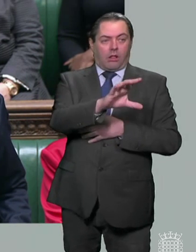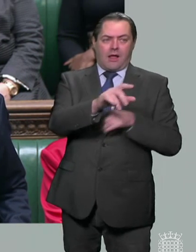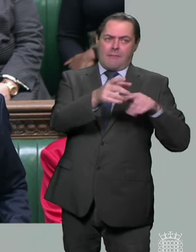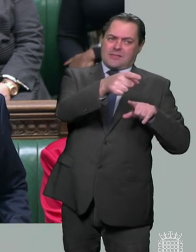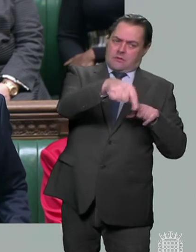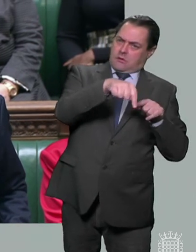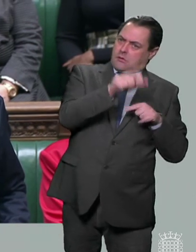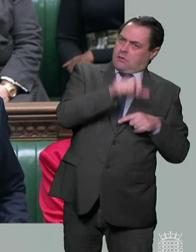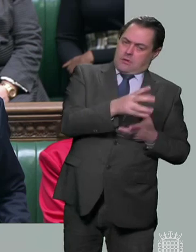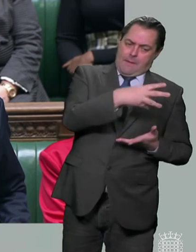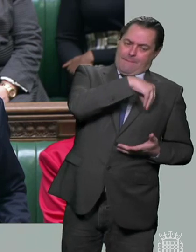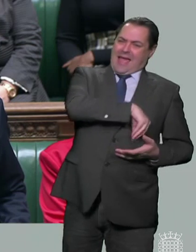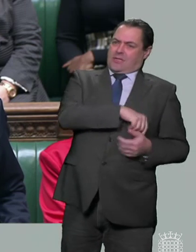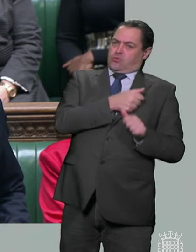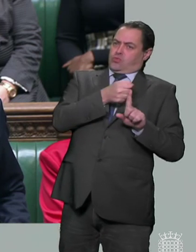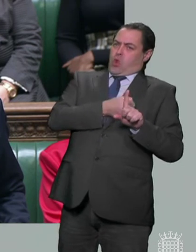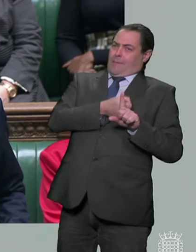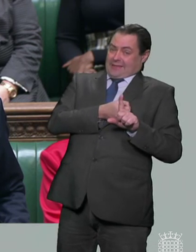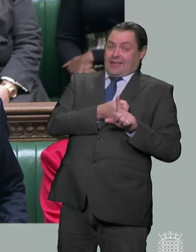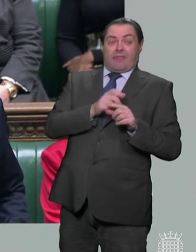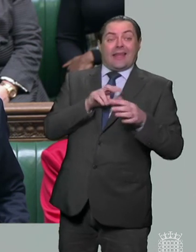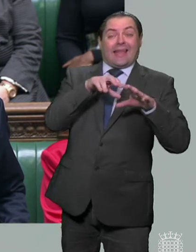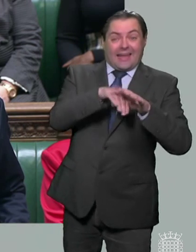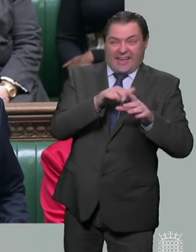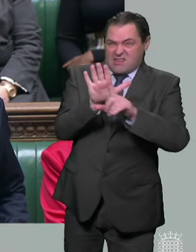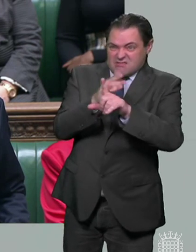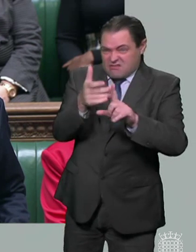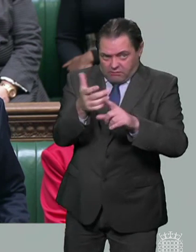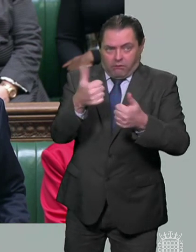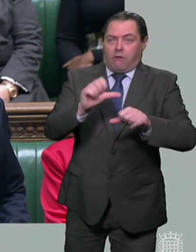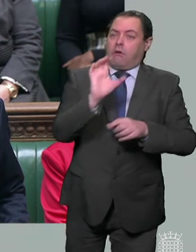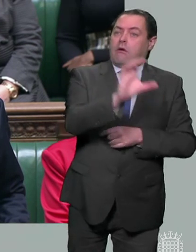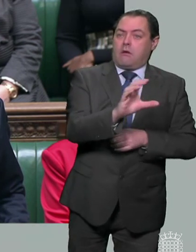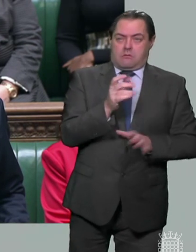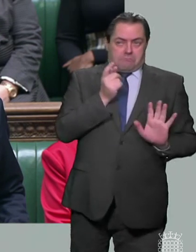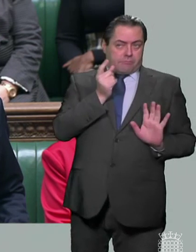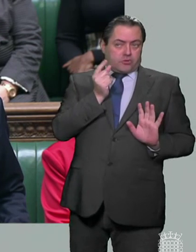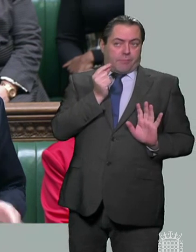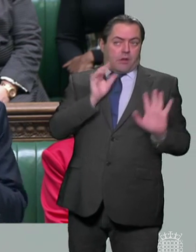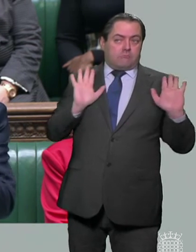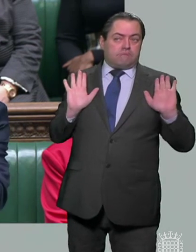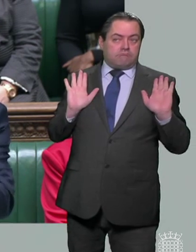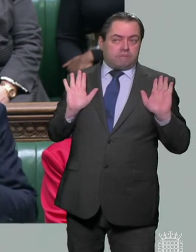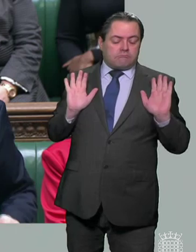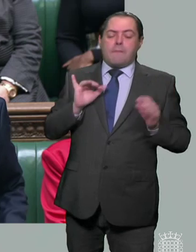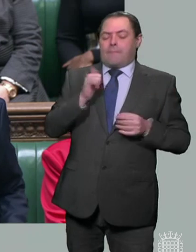There is only one way to get to the bottom of this: a full, transparent investigation.